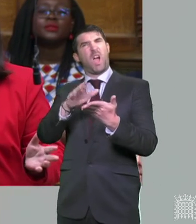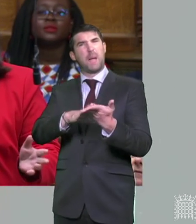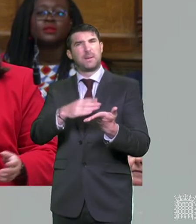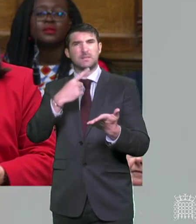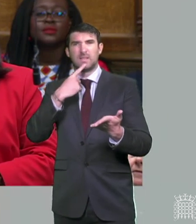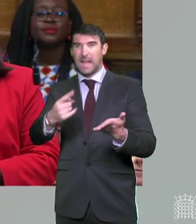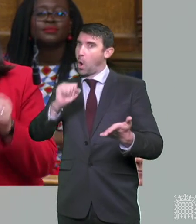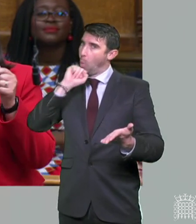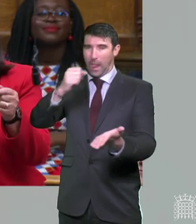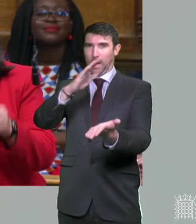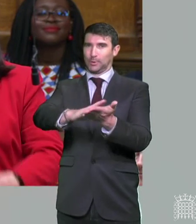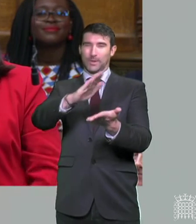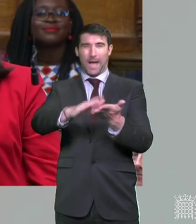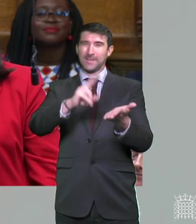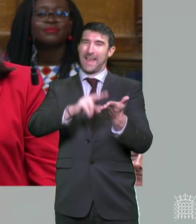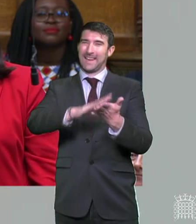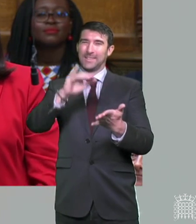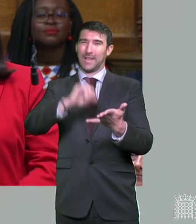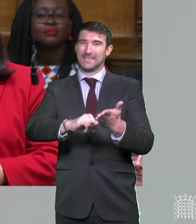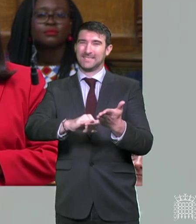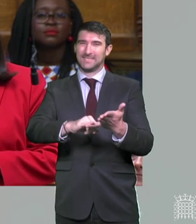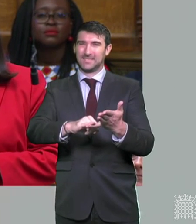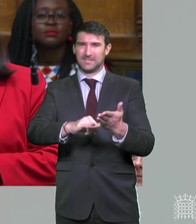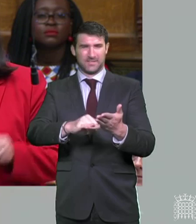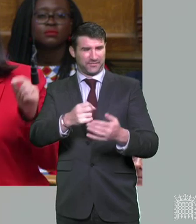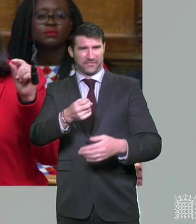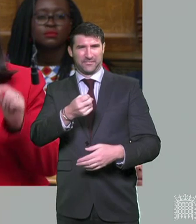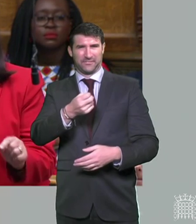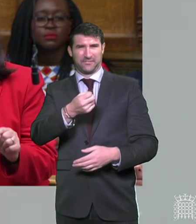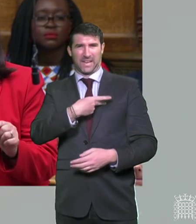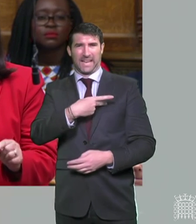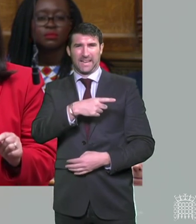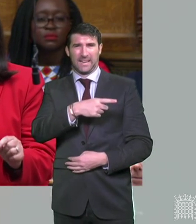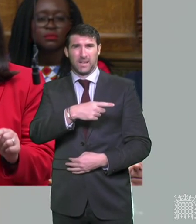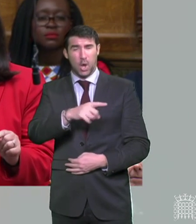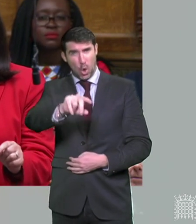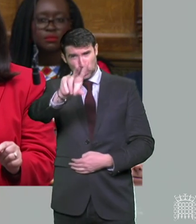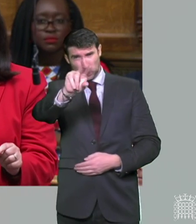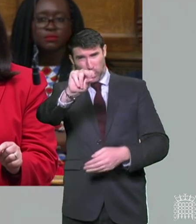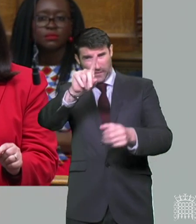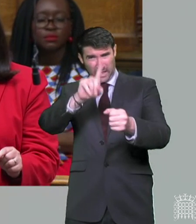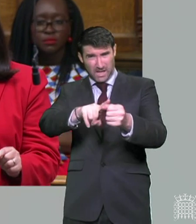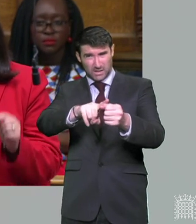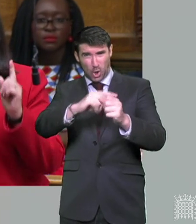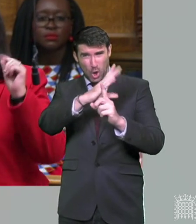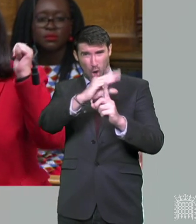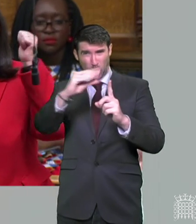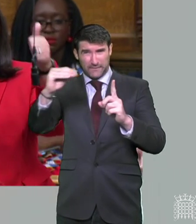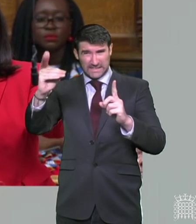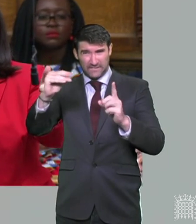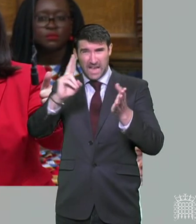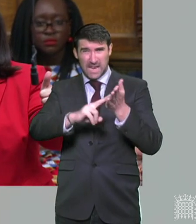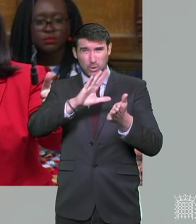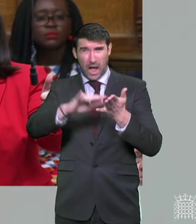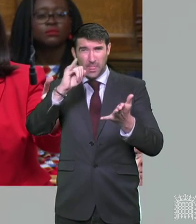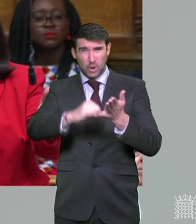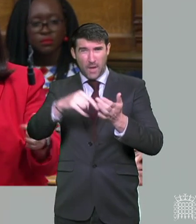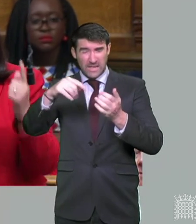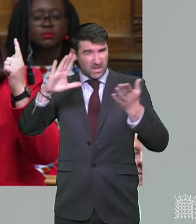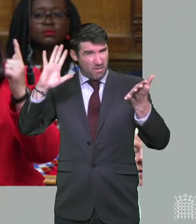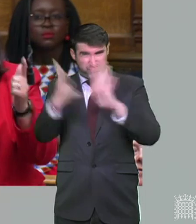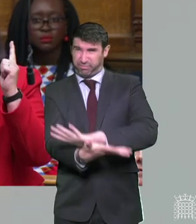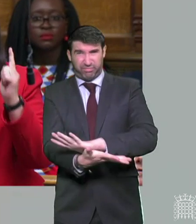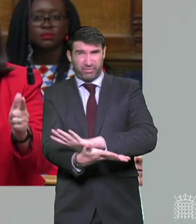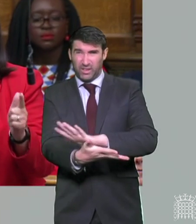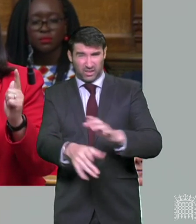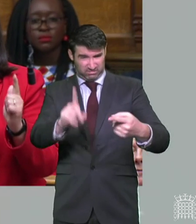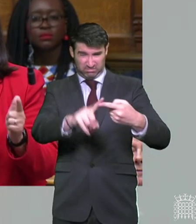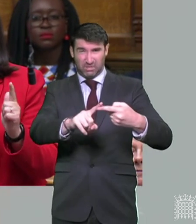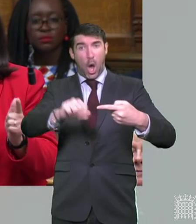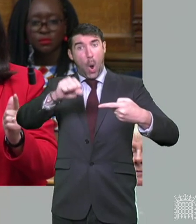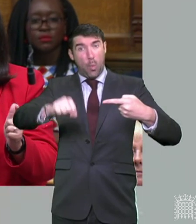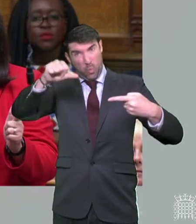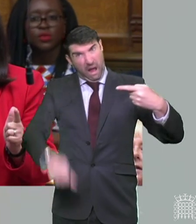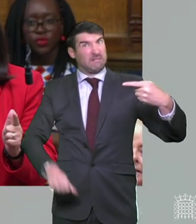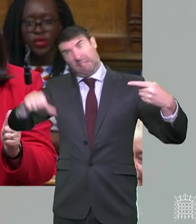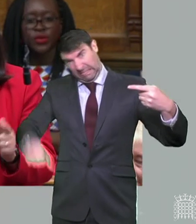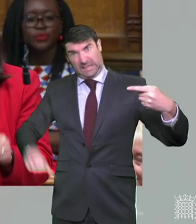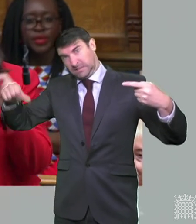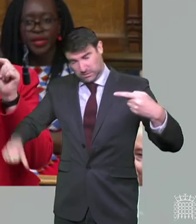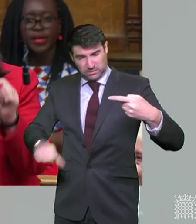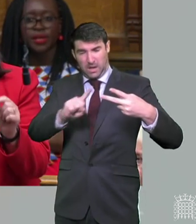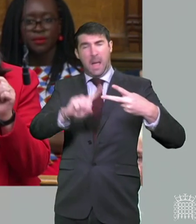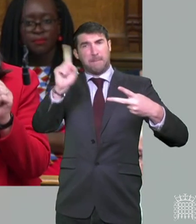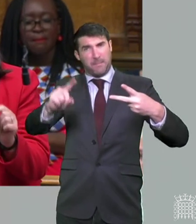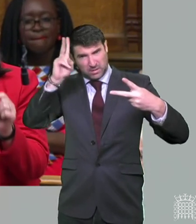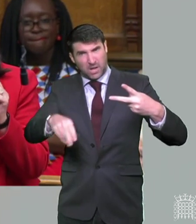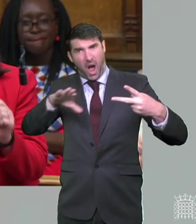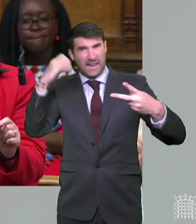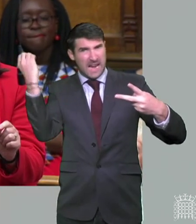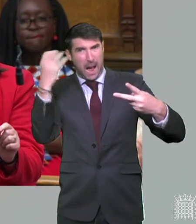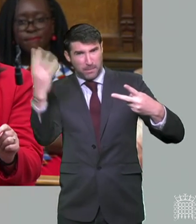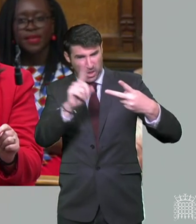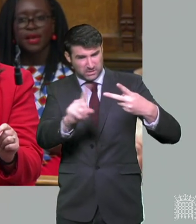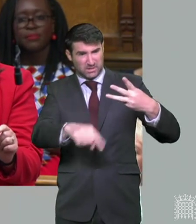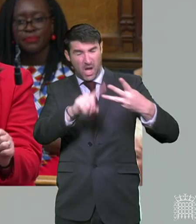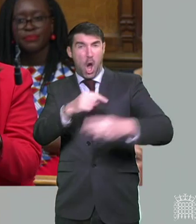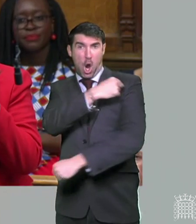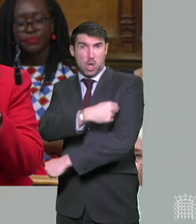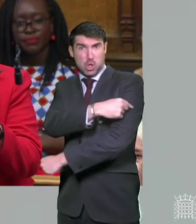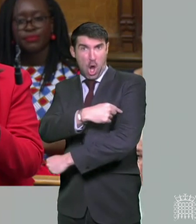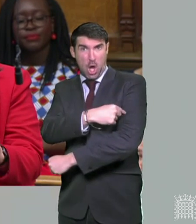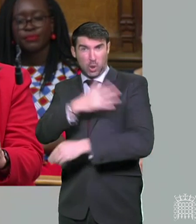Well, that is a turn-up for the books, because after 12 years of Conservatives driving our NHS into the ground, we have record waiting lists, people dying in ambulances outside A&E, and nurses using food banks.